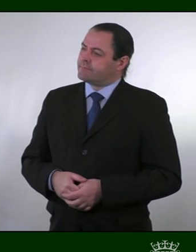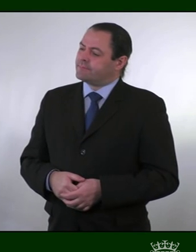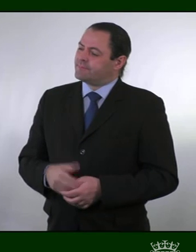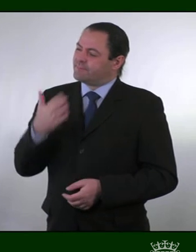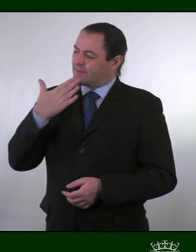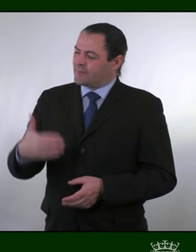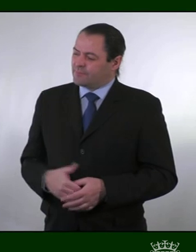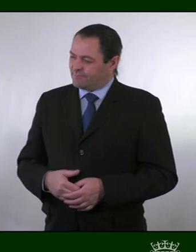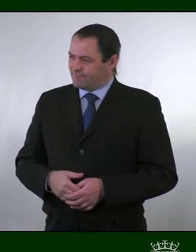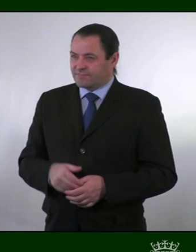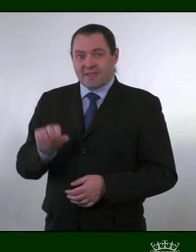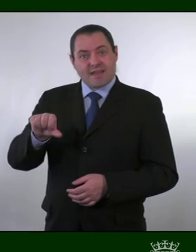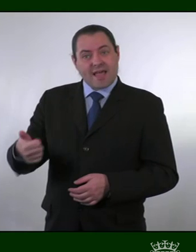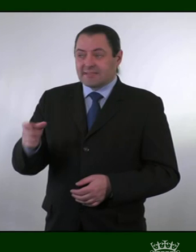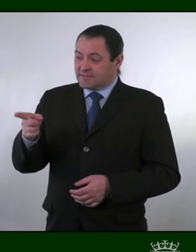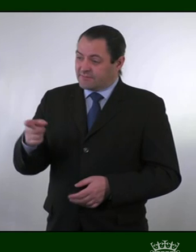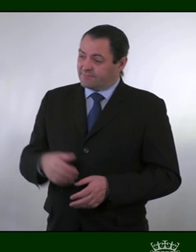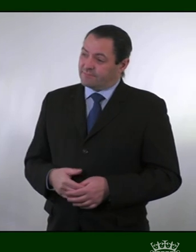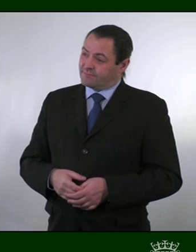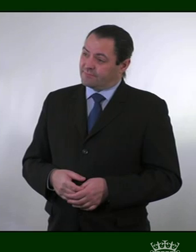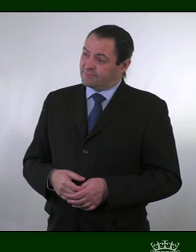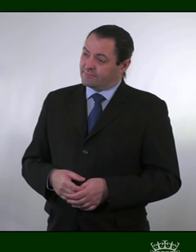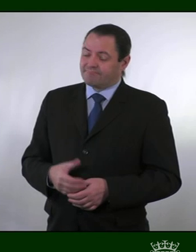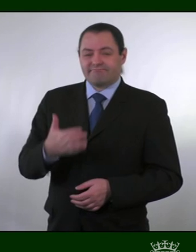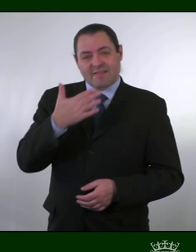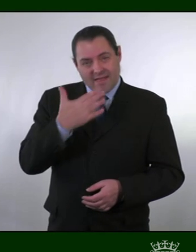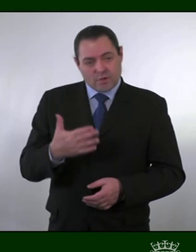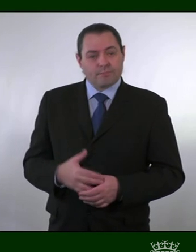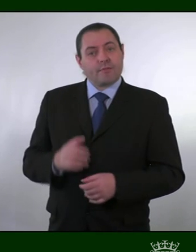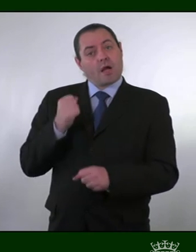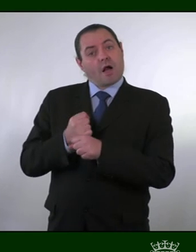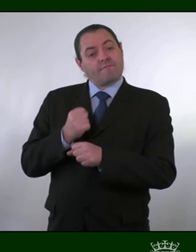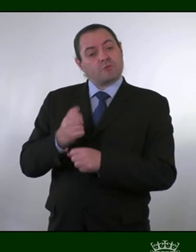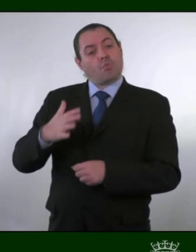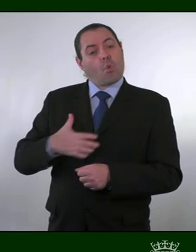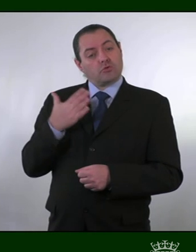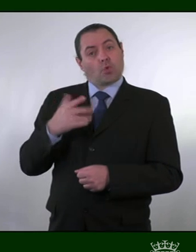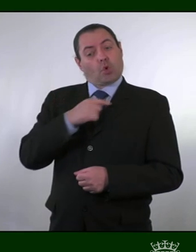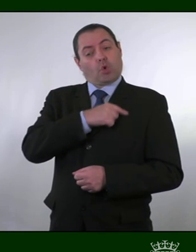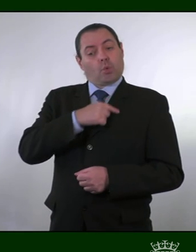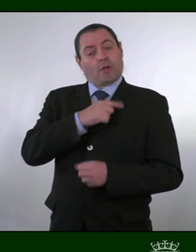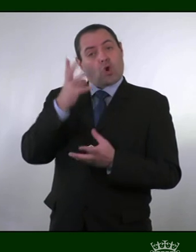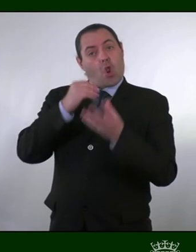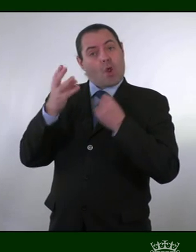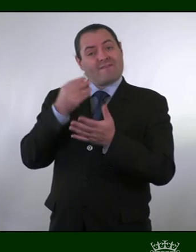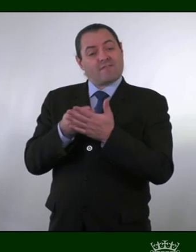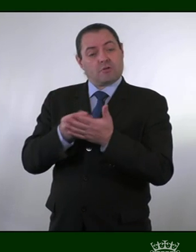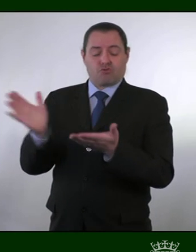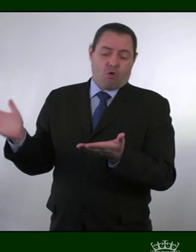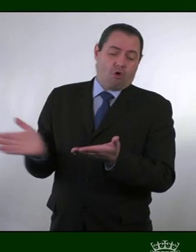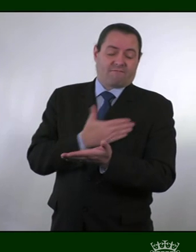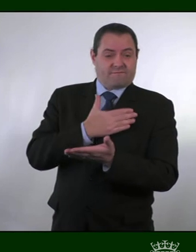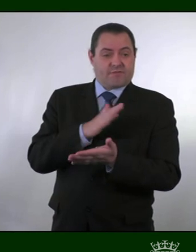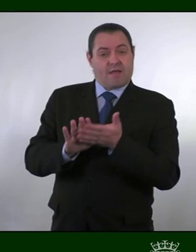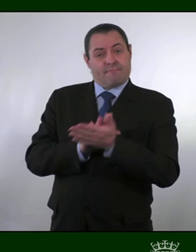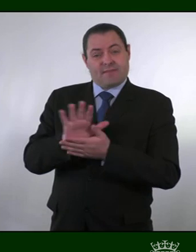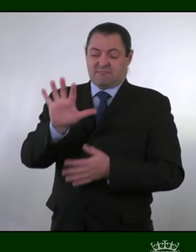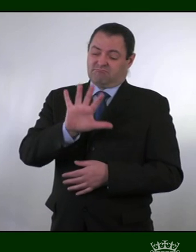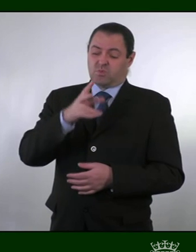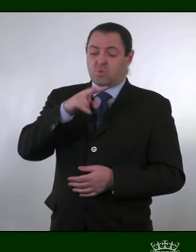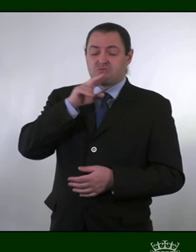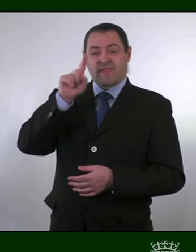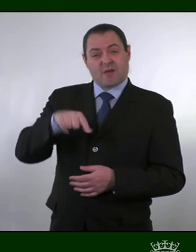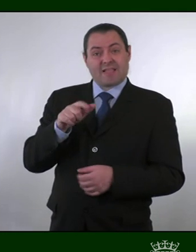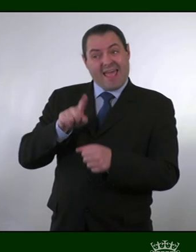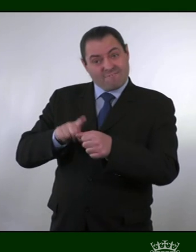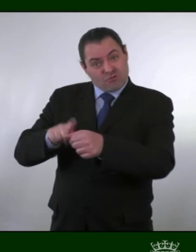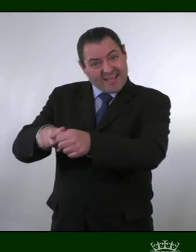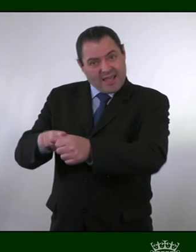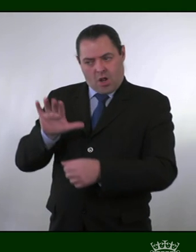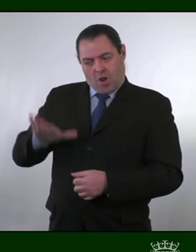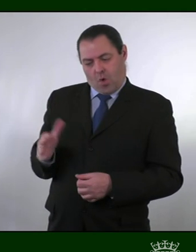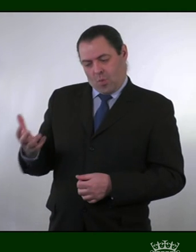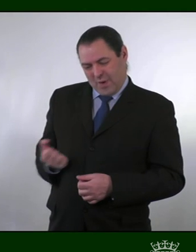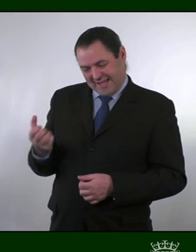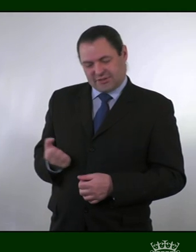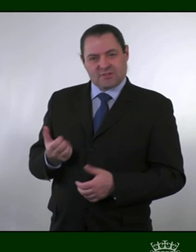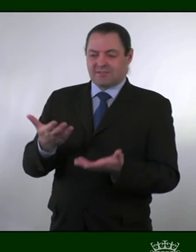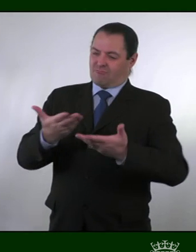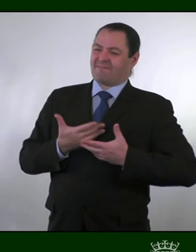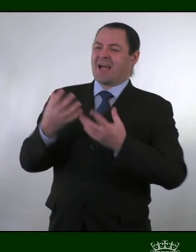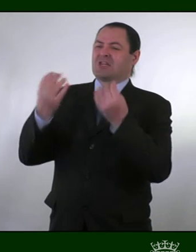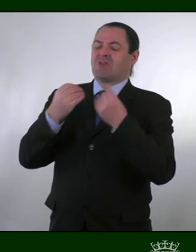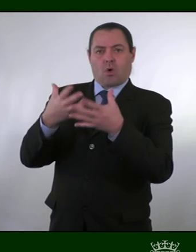Kate OsborneGovernment plans to scrap the union learning fund mean that thousands of workers—about 200,000 a year, many of them low-paid—will miss out on training opportunities.